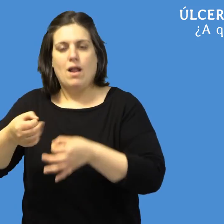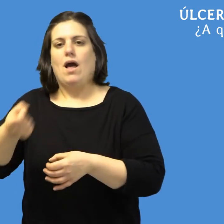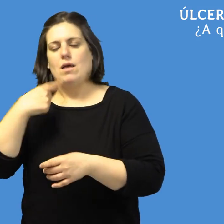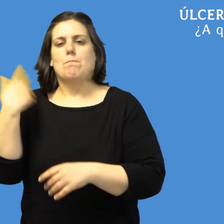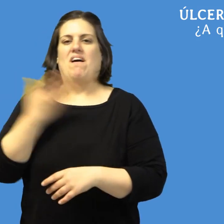droga